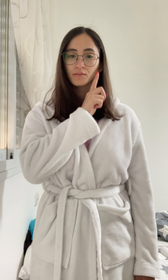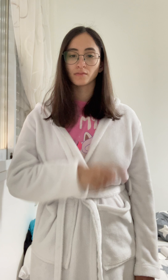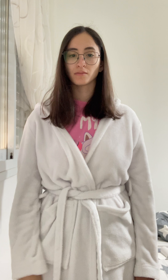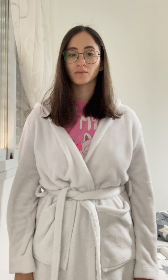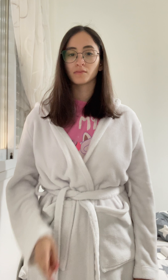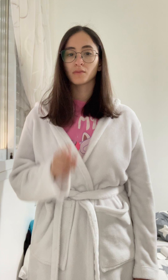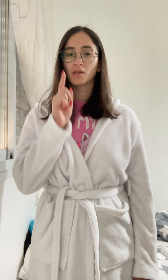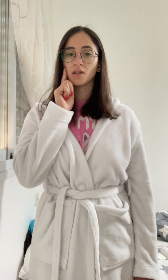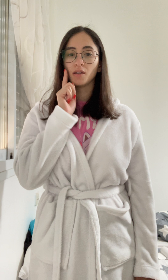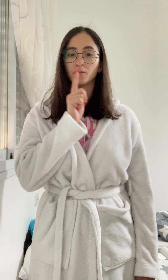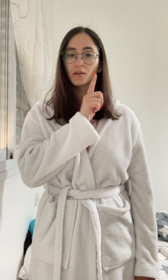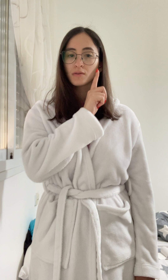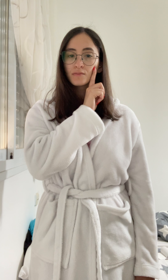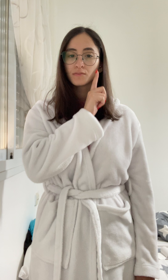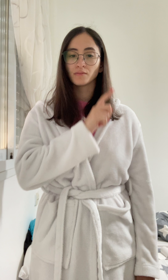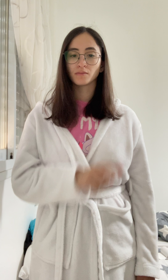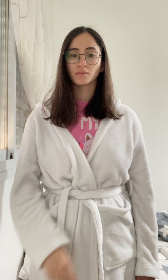אמא